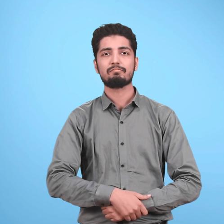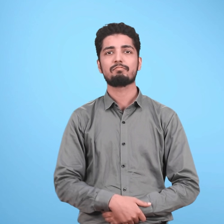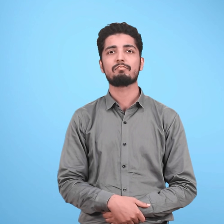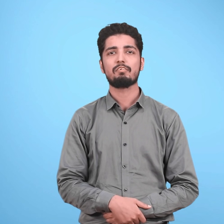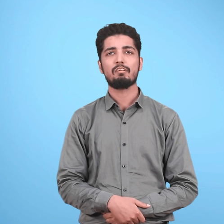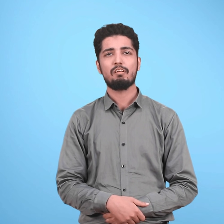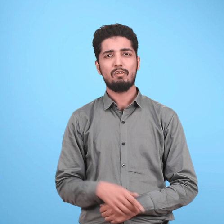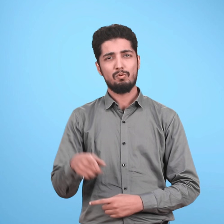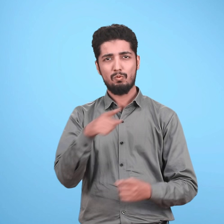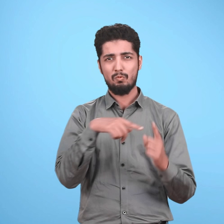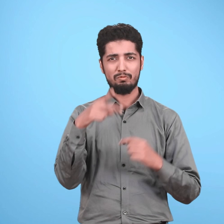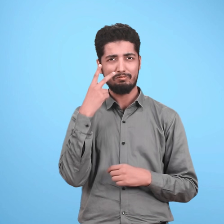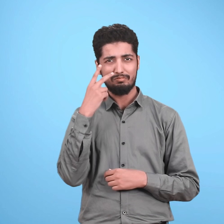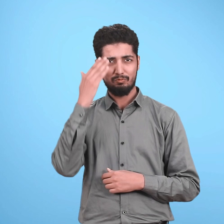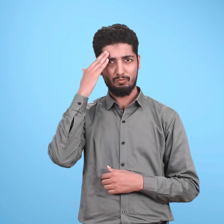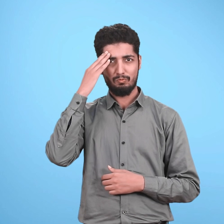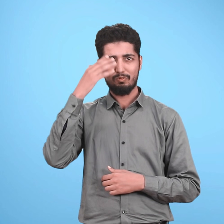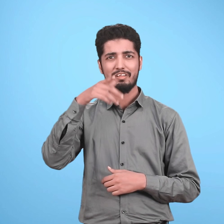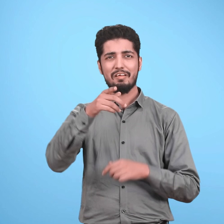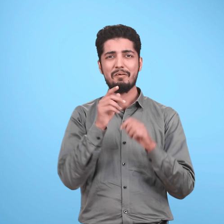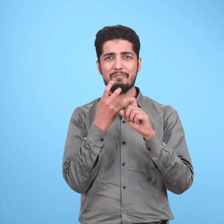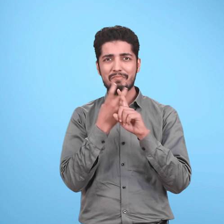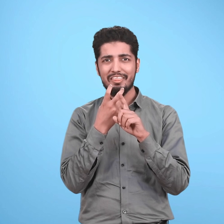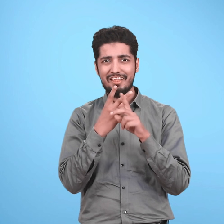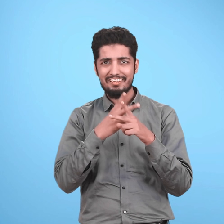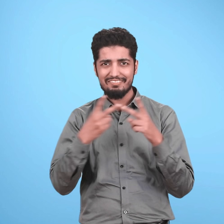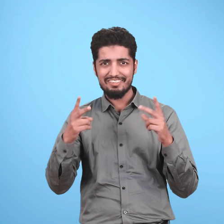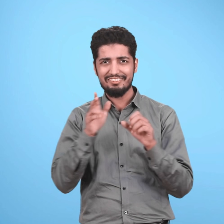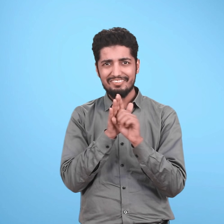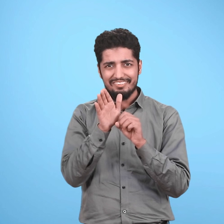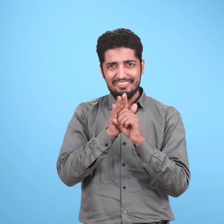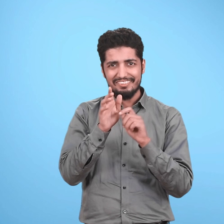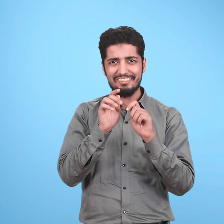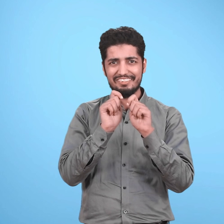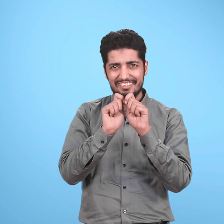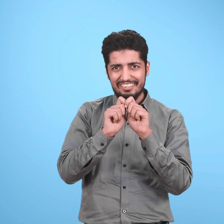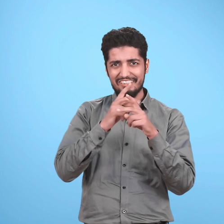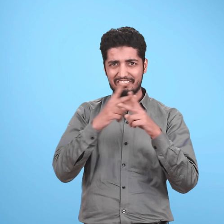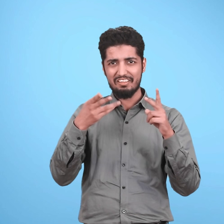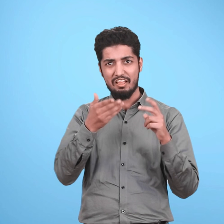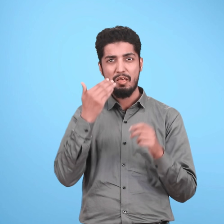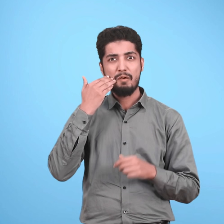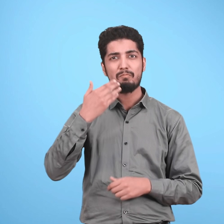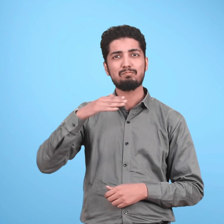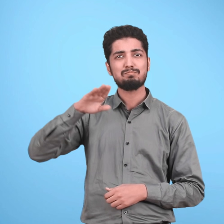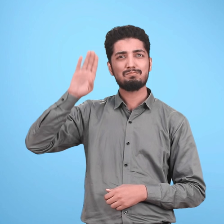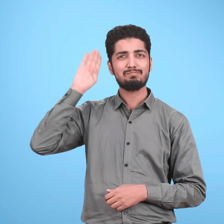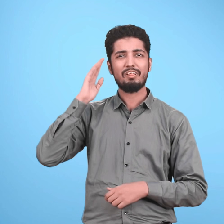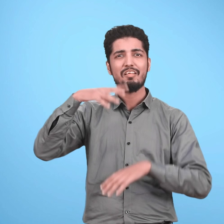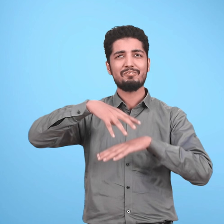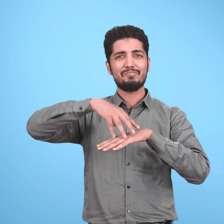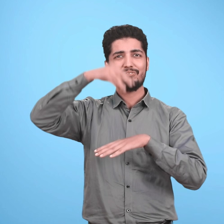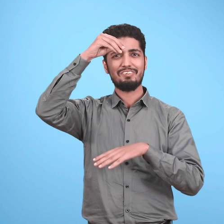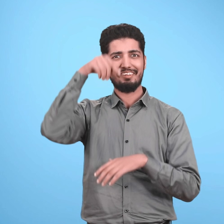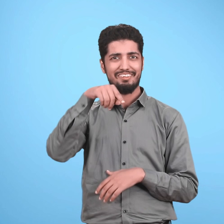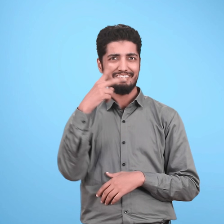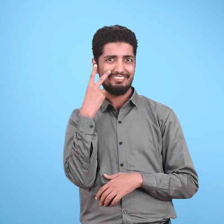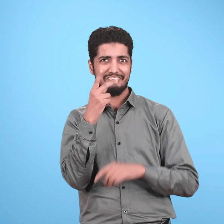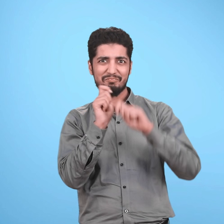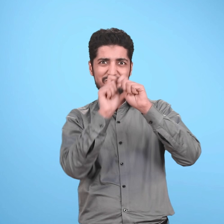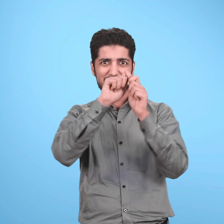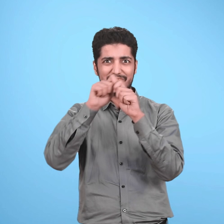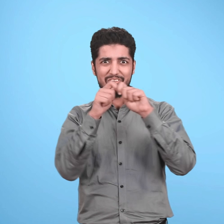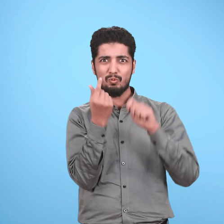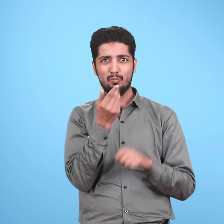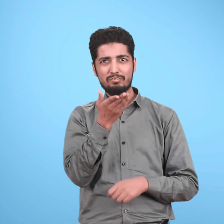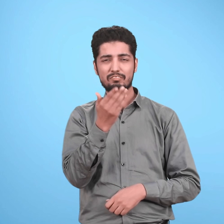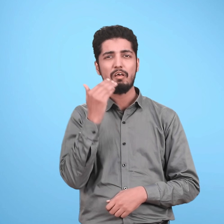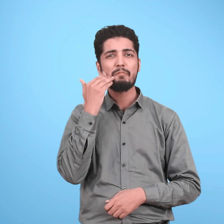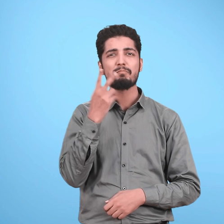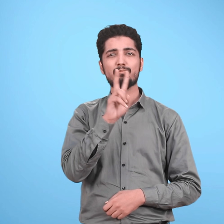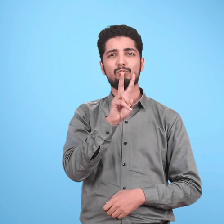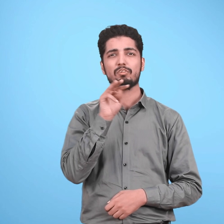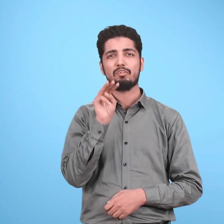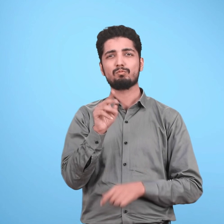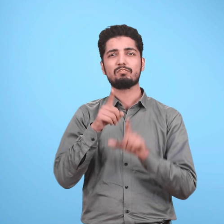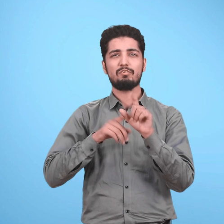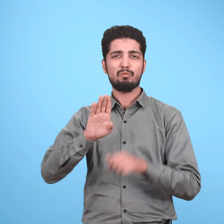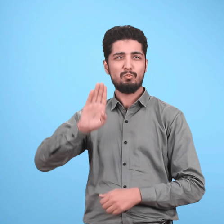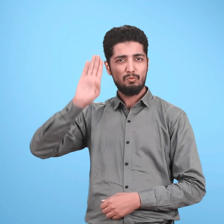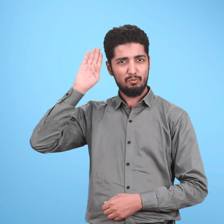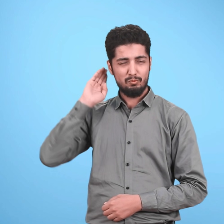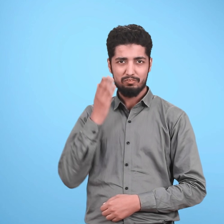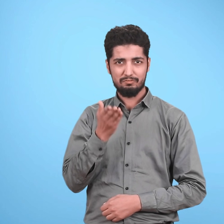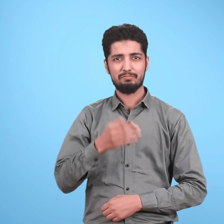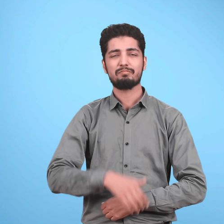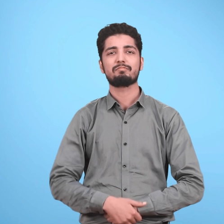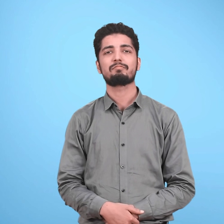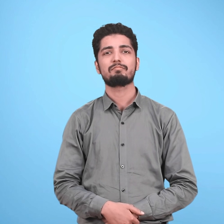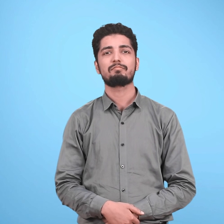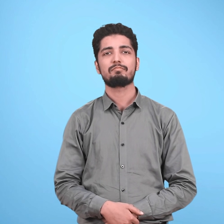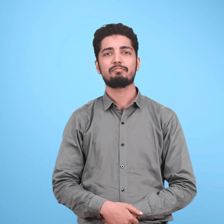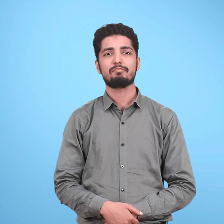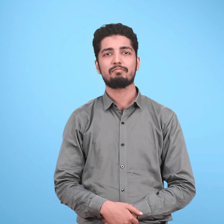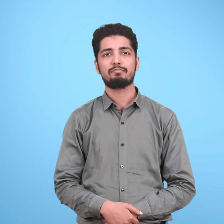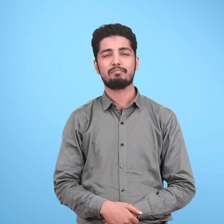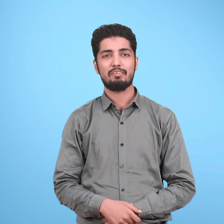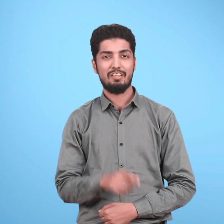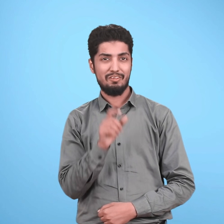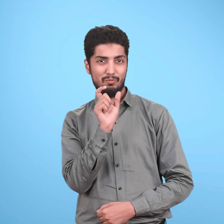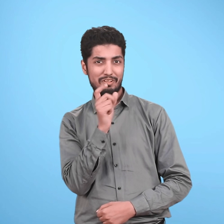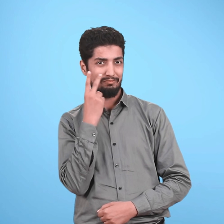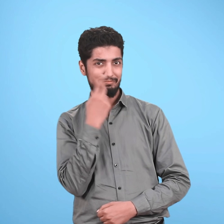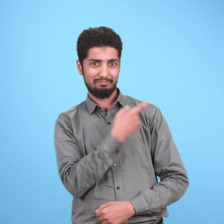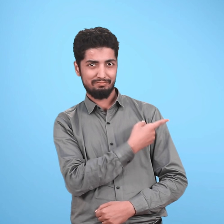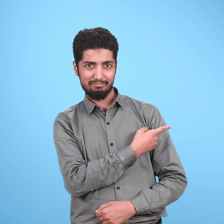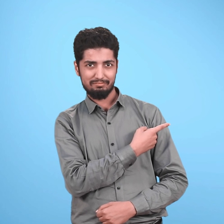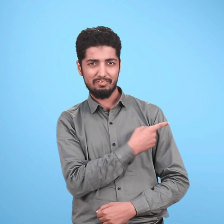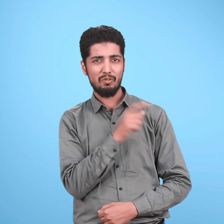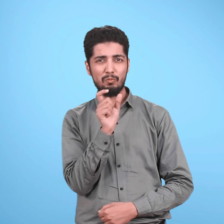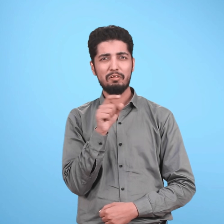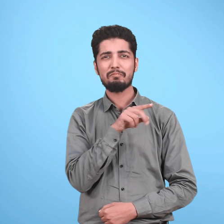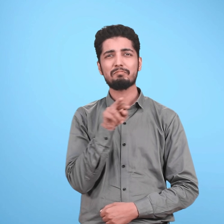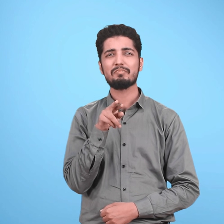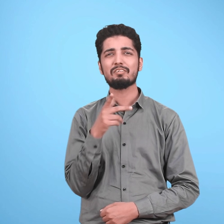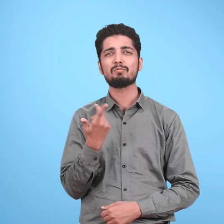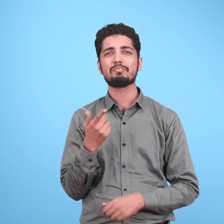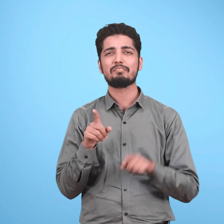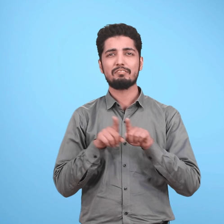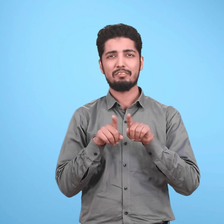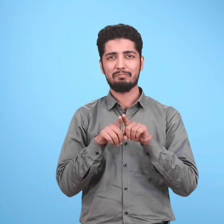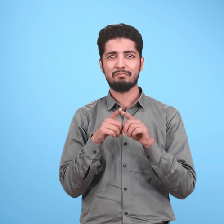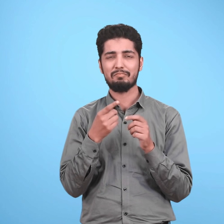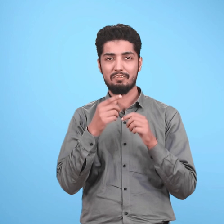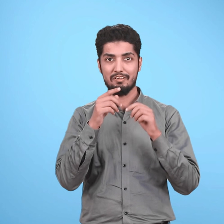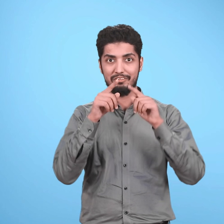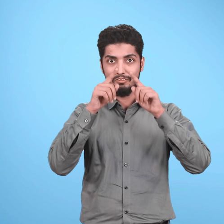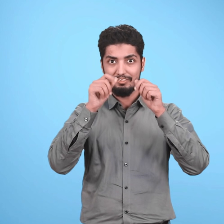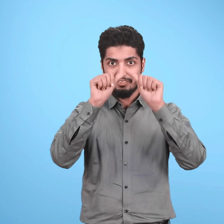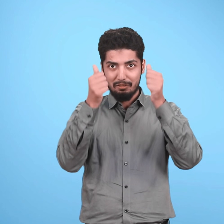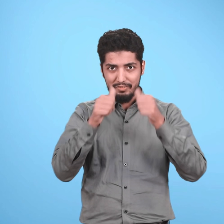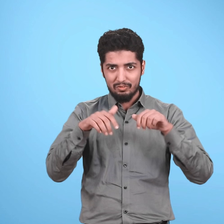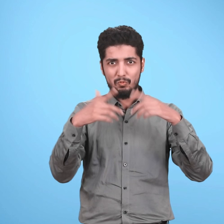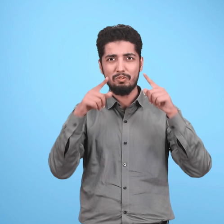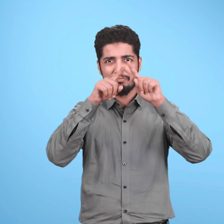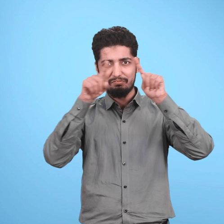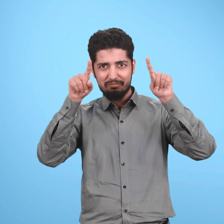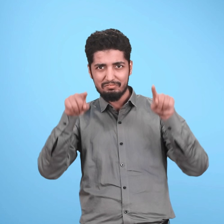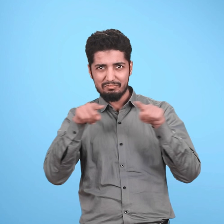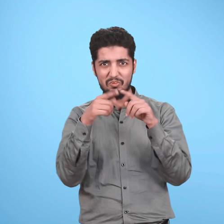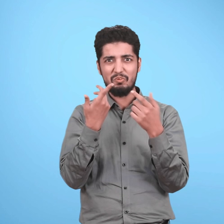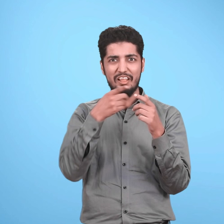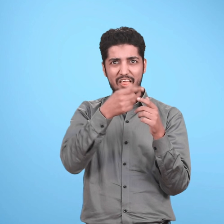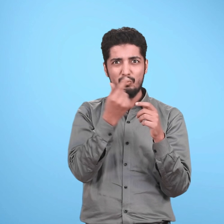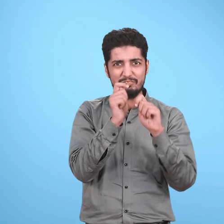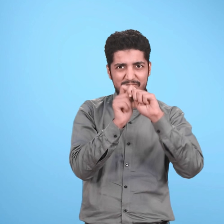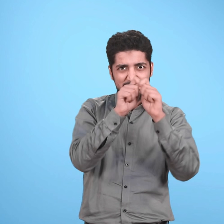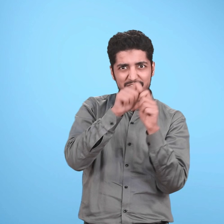Many of the stone carvings for decorating the stupa were made about 2000 years ago. Cambridge A shape or pattern cut into wood